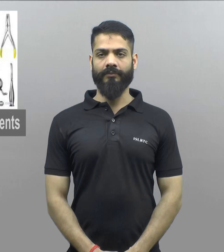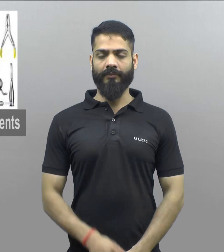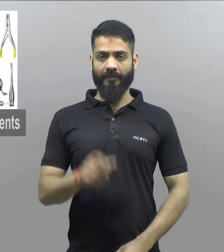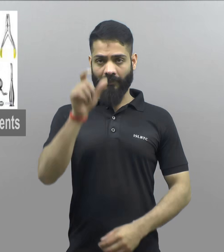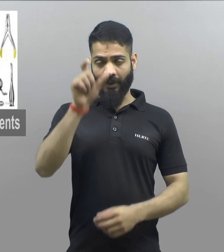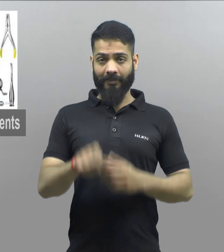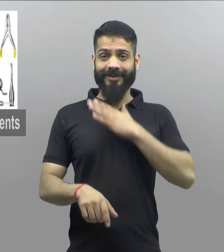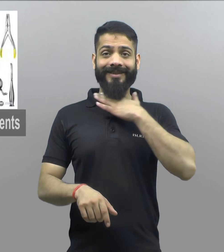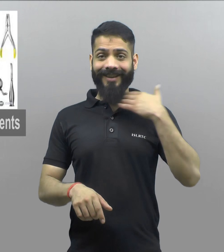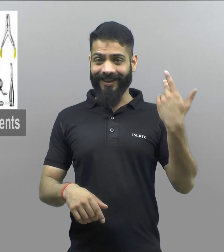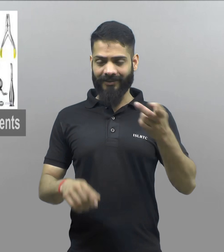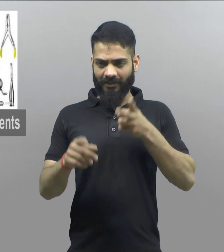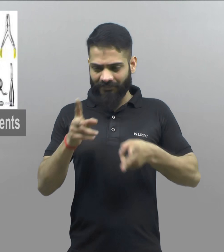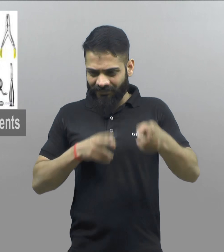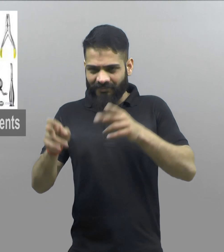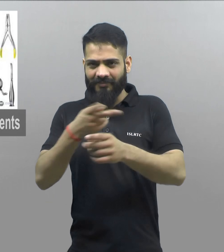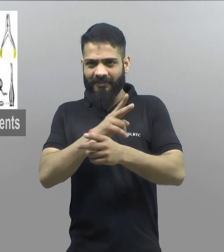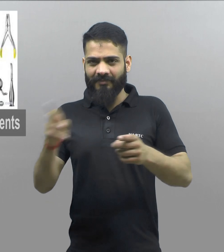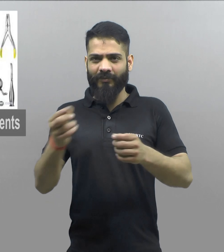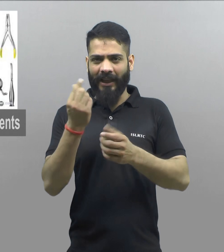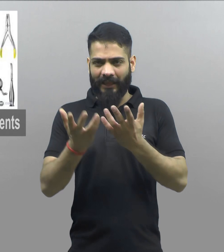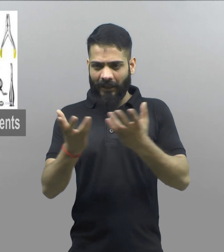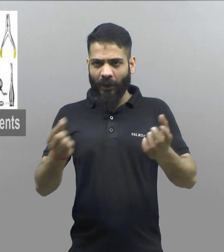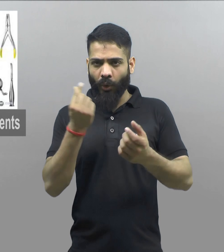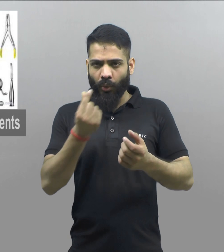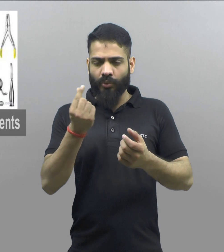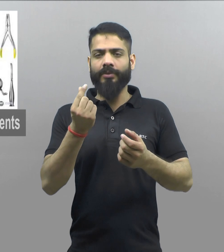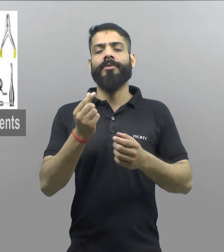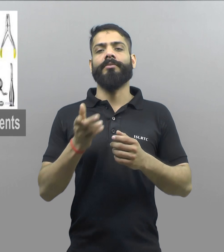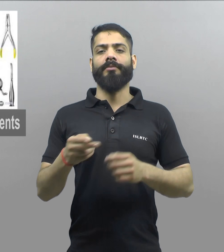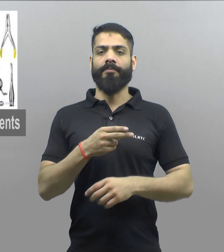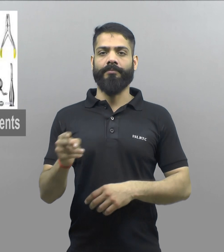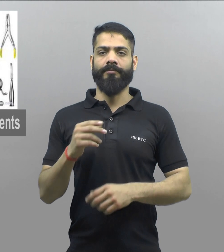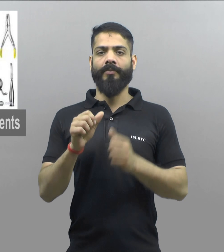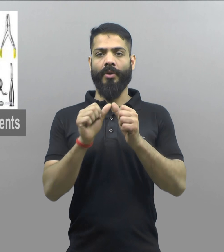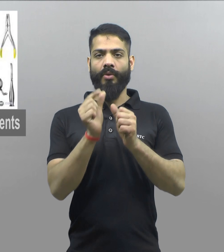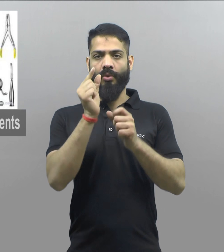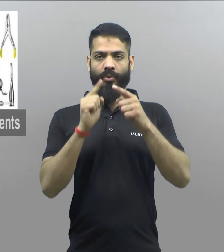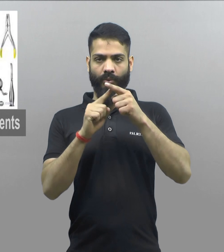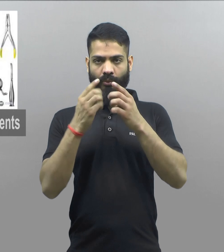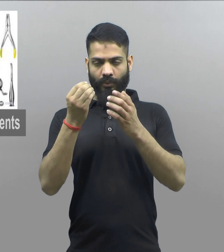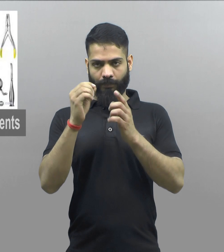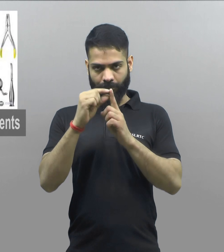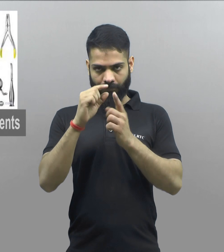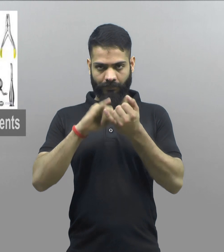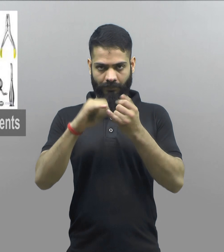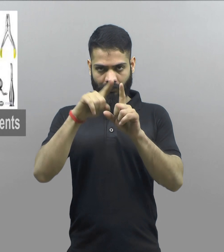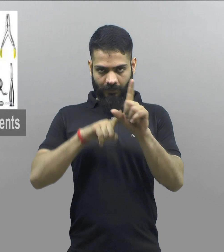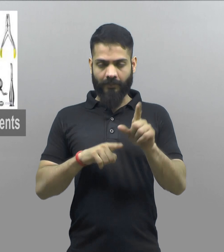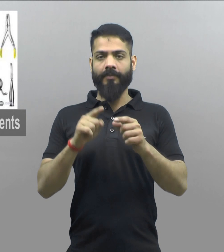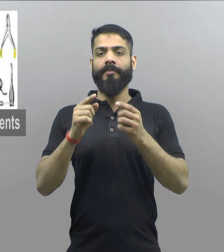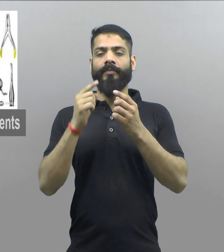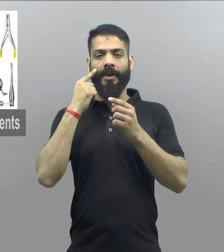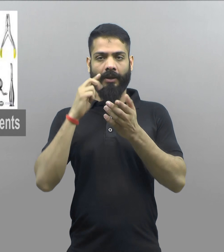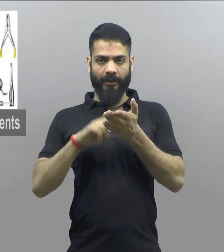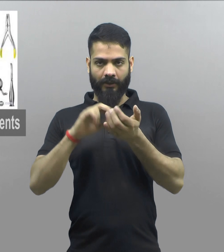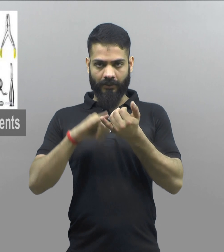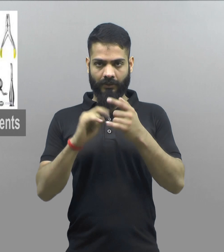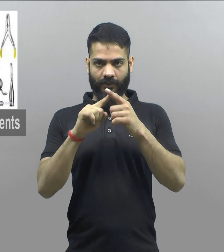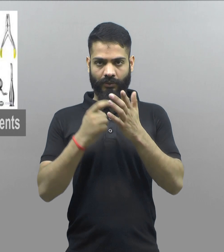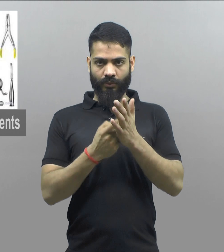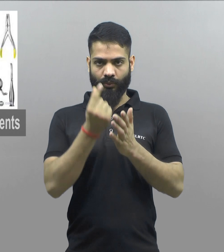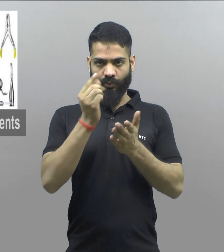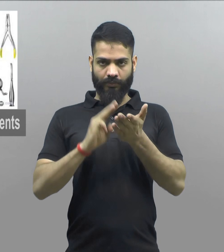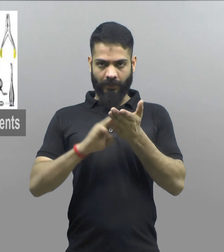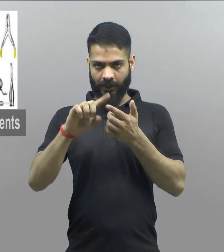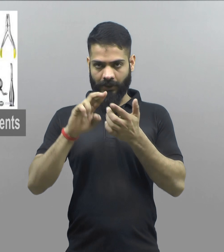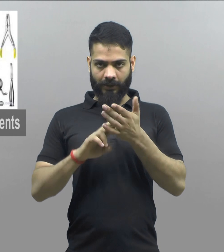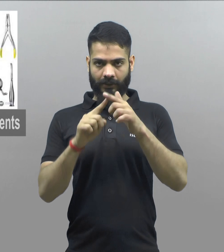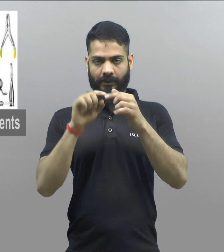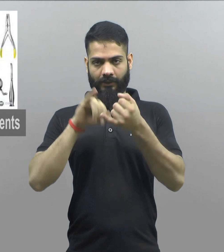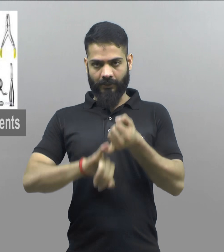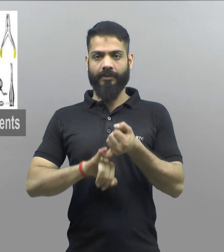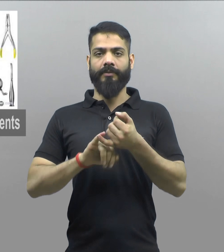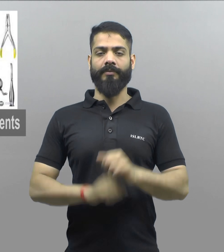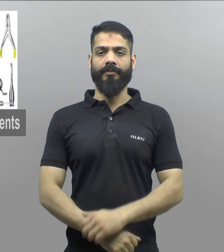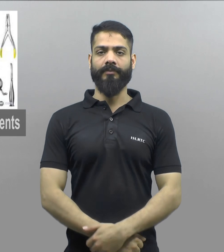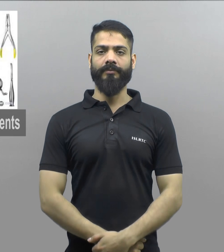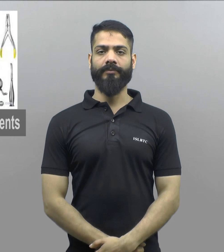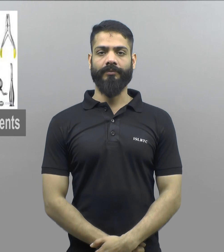Autopsy Instruments